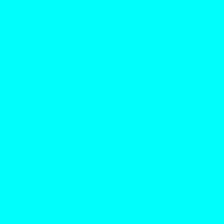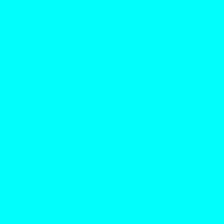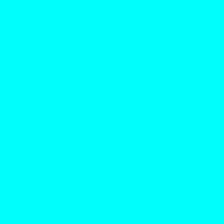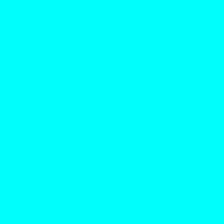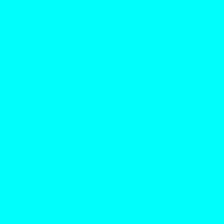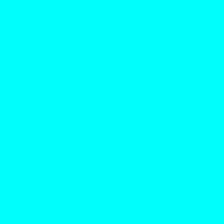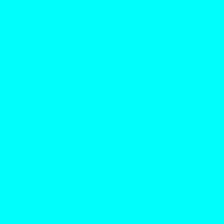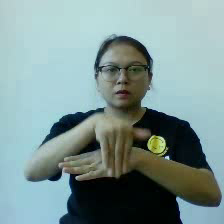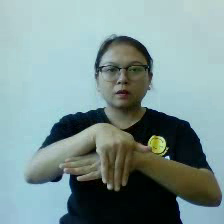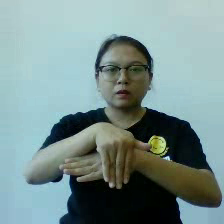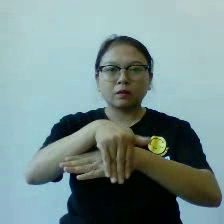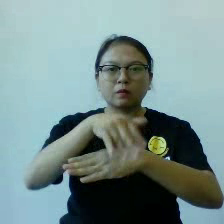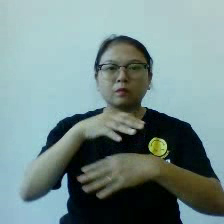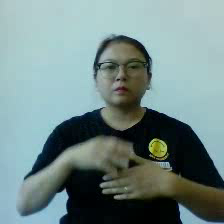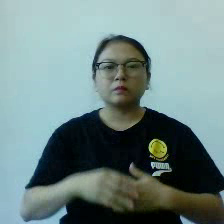Chiều